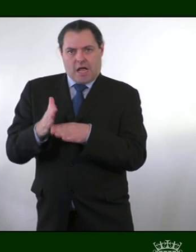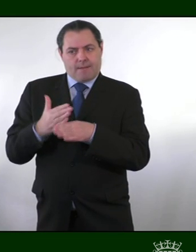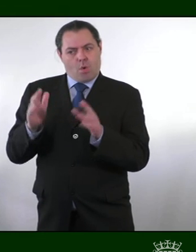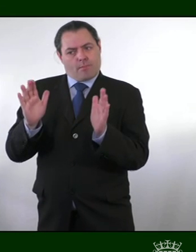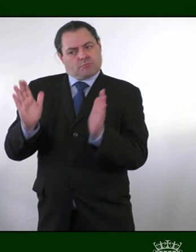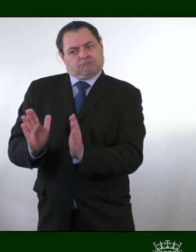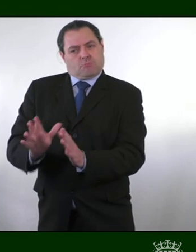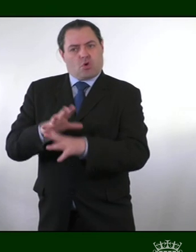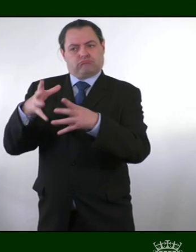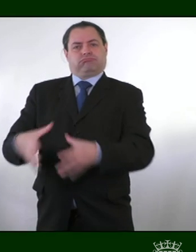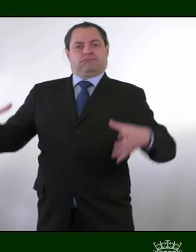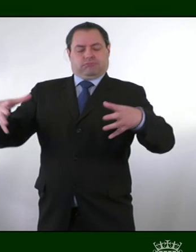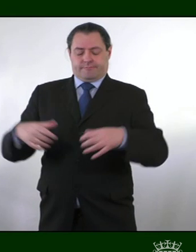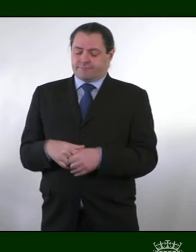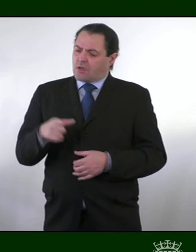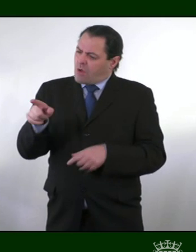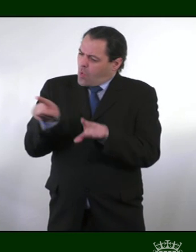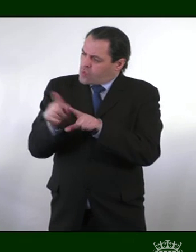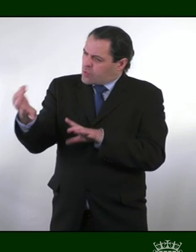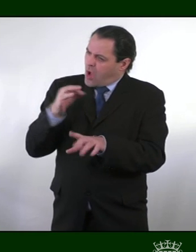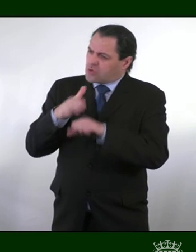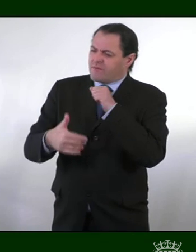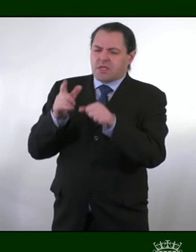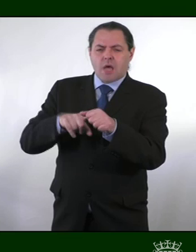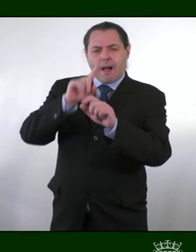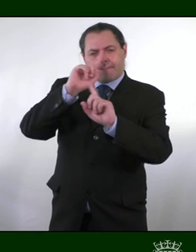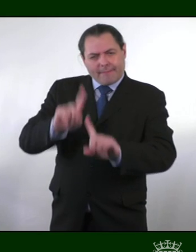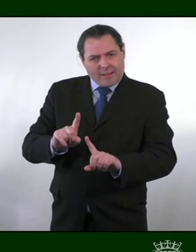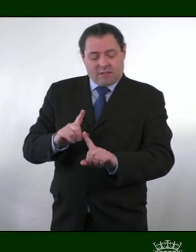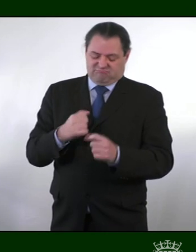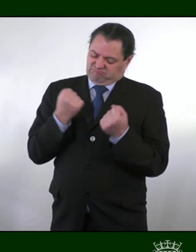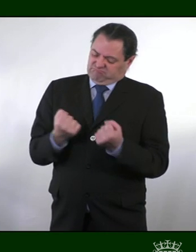The hon. Lady asked about young people. We are determined to help young people.